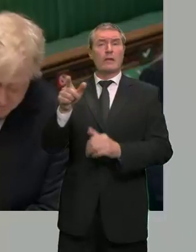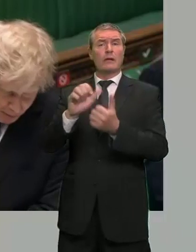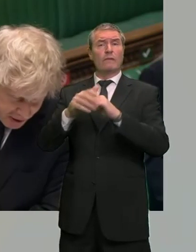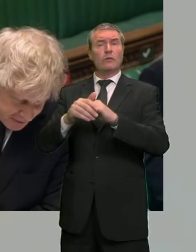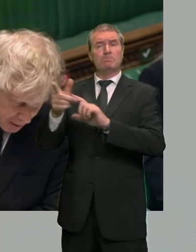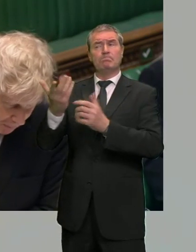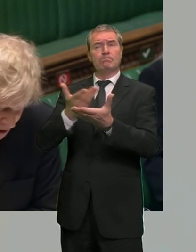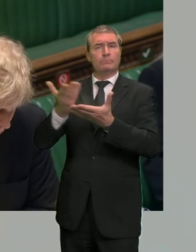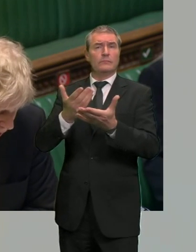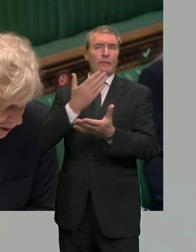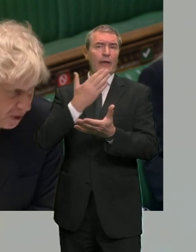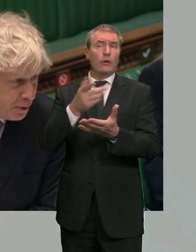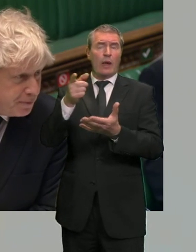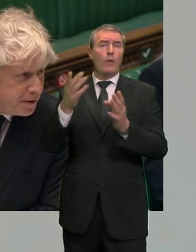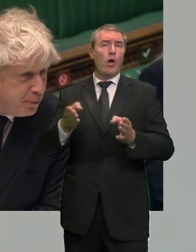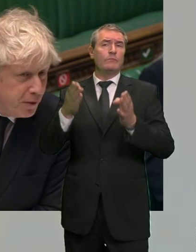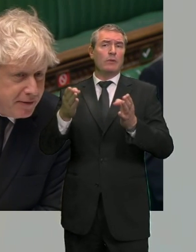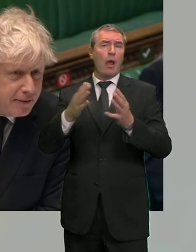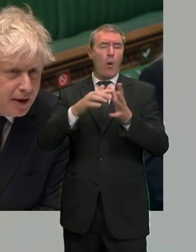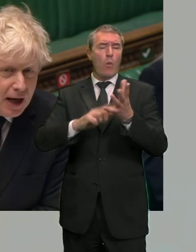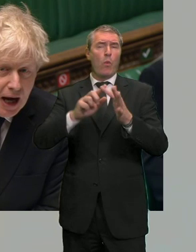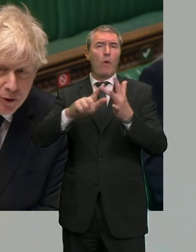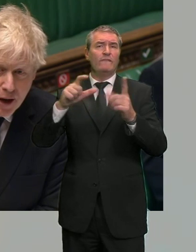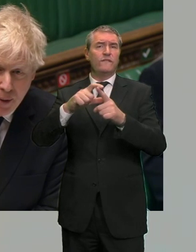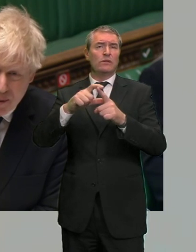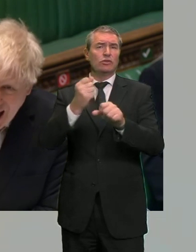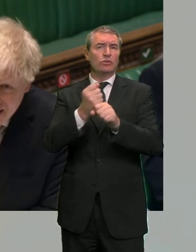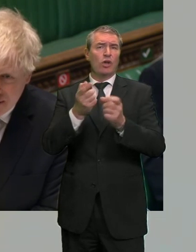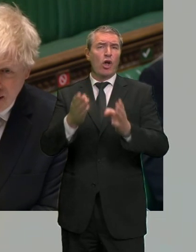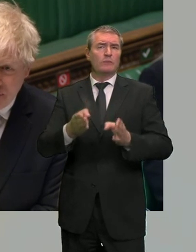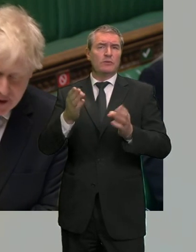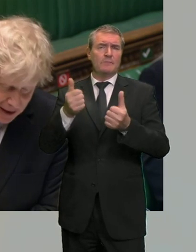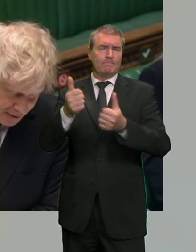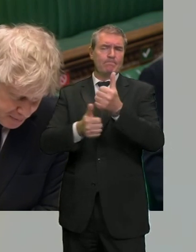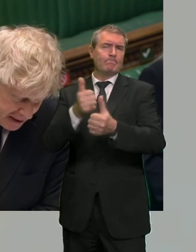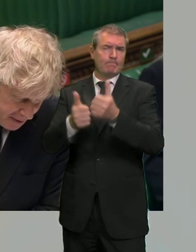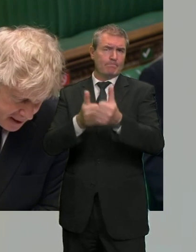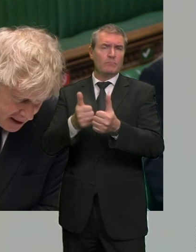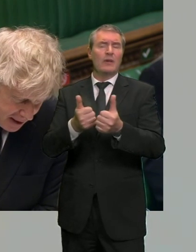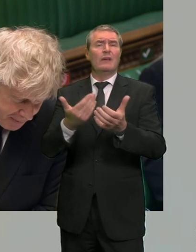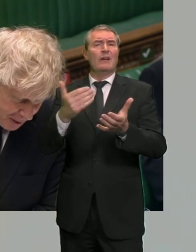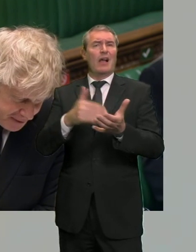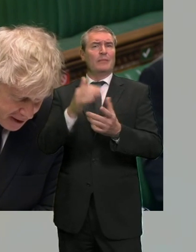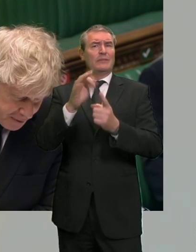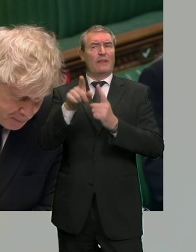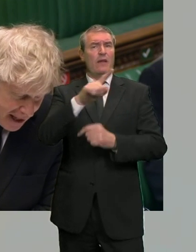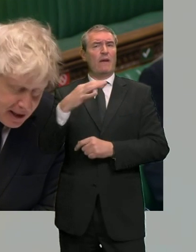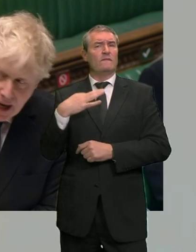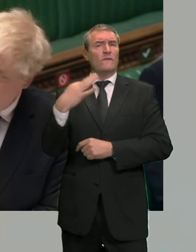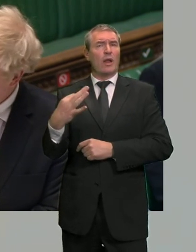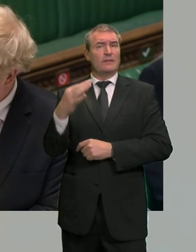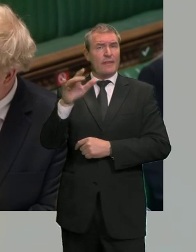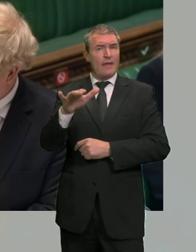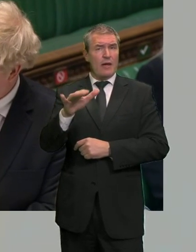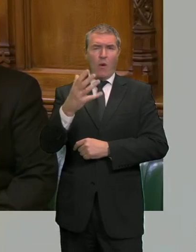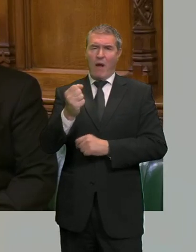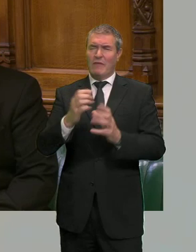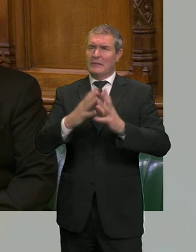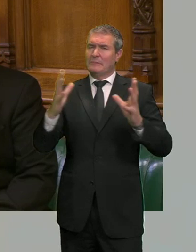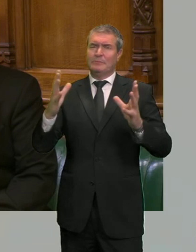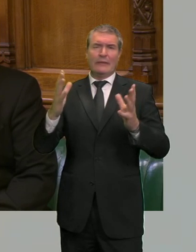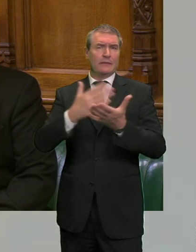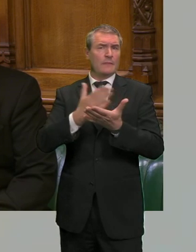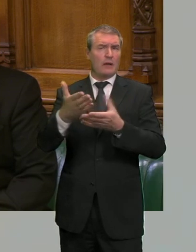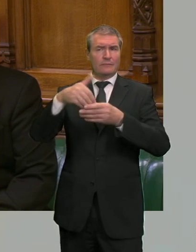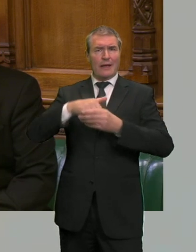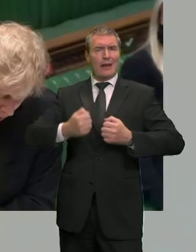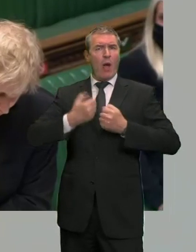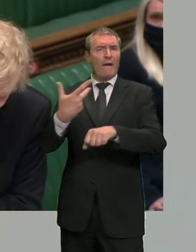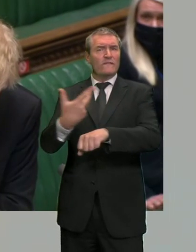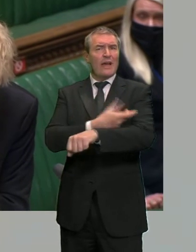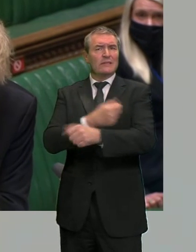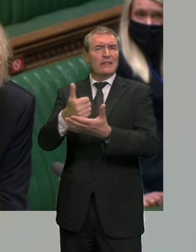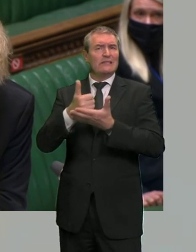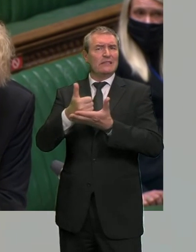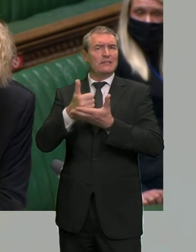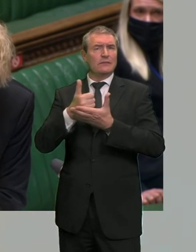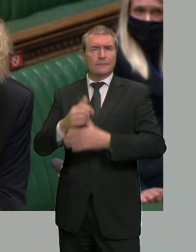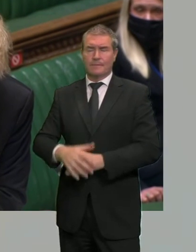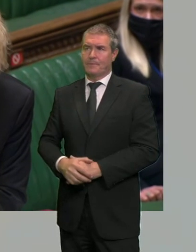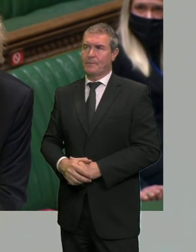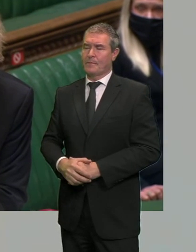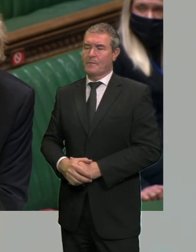I thank everybody at Watford General Hospital for the support they have given throughout the pandemic, particularly the volunteers, who play a massive part in our vaccination roll-out programme.